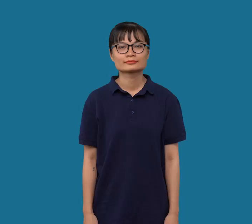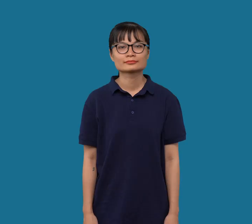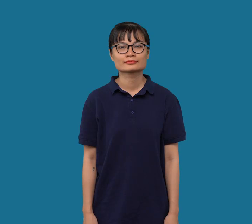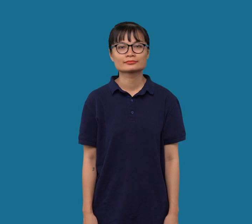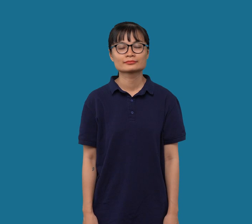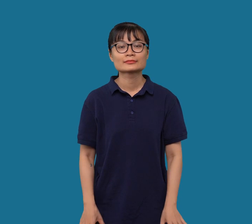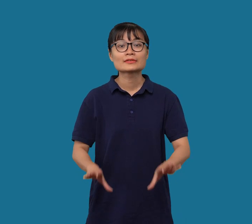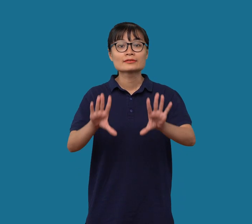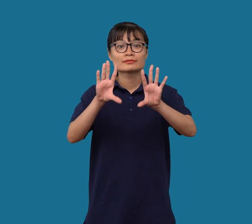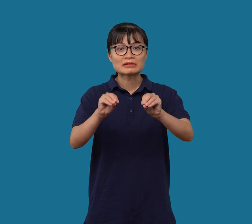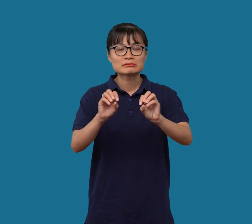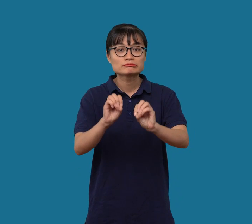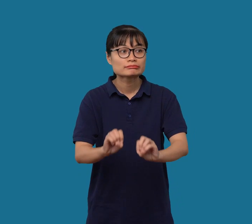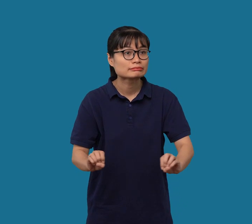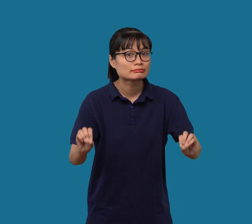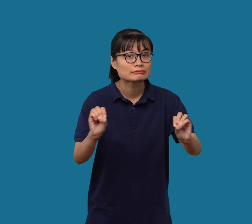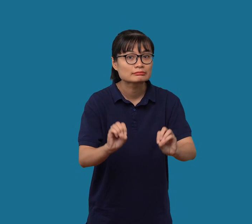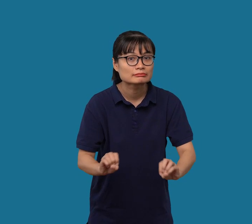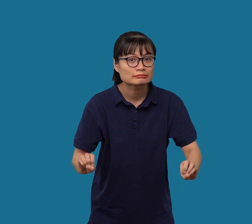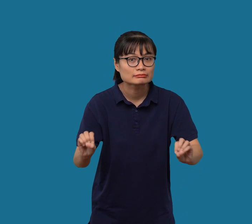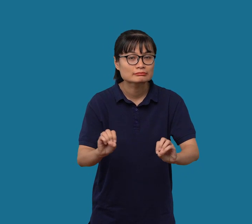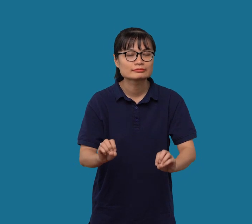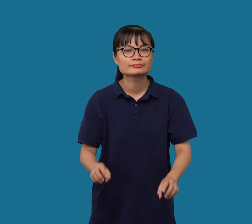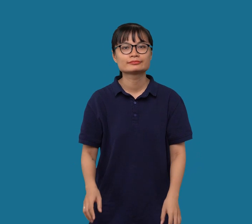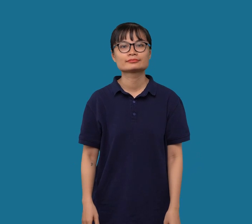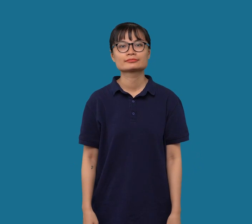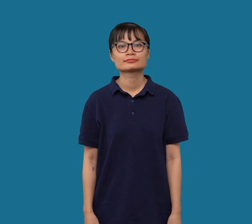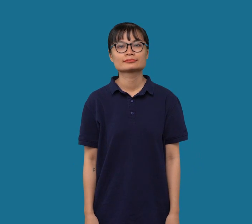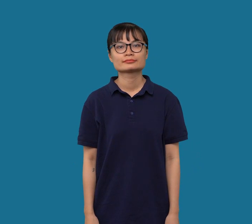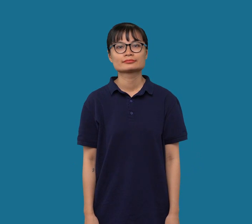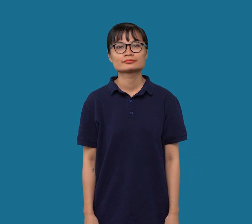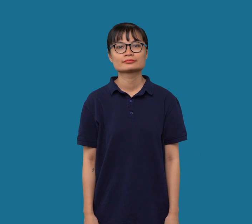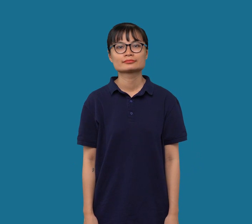vắng